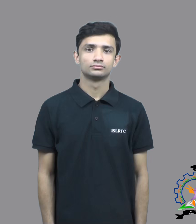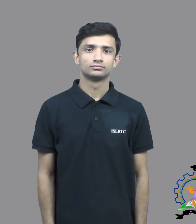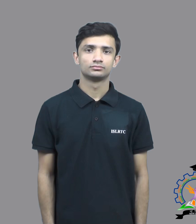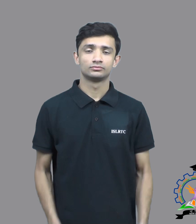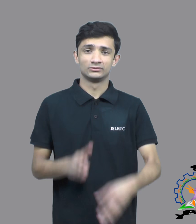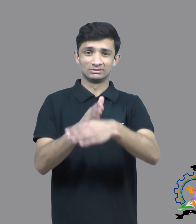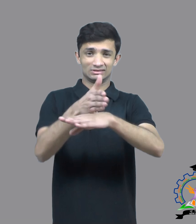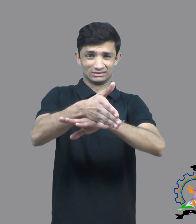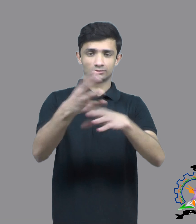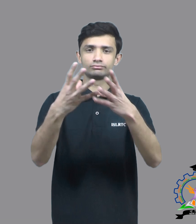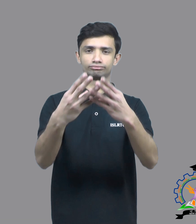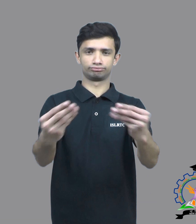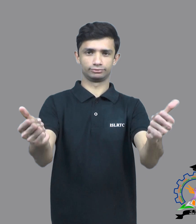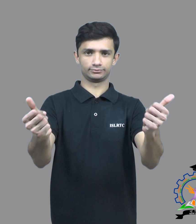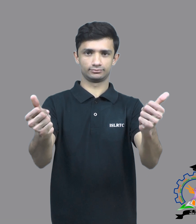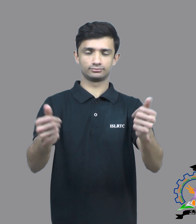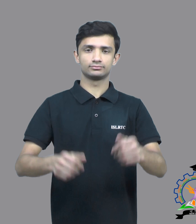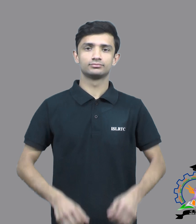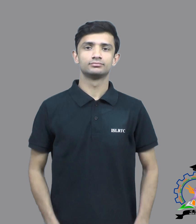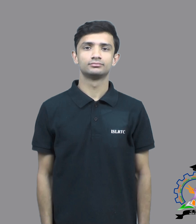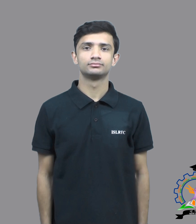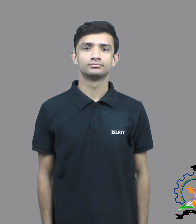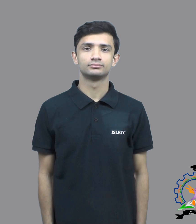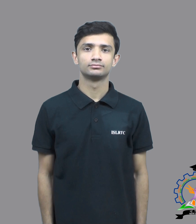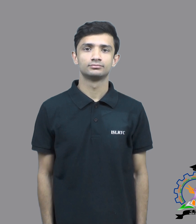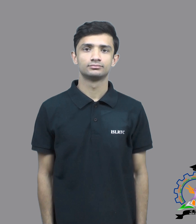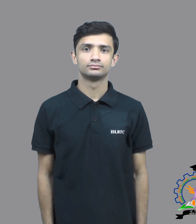Cure